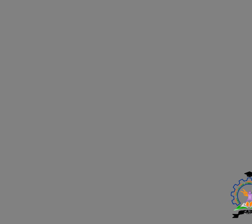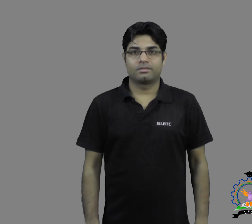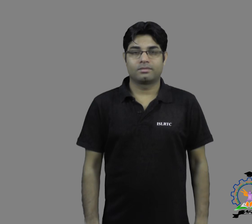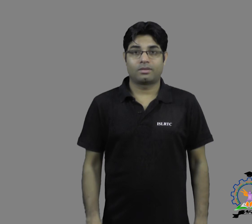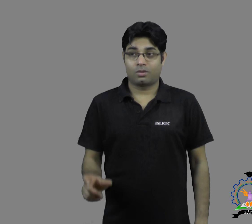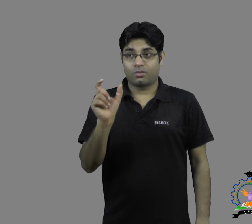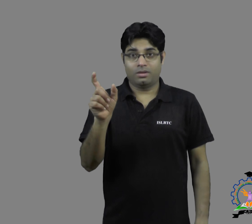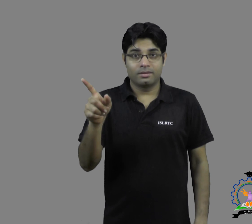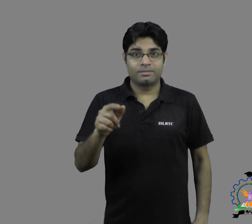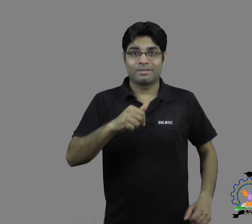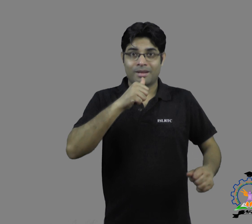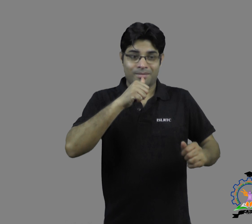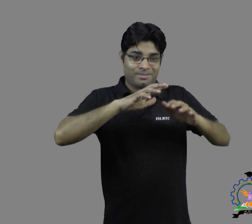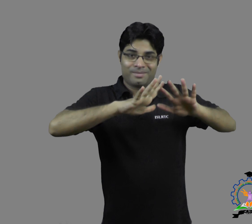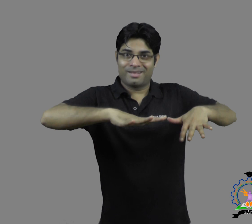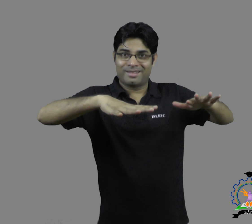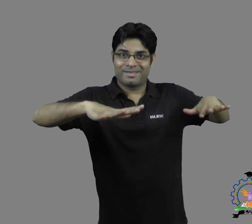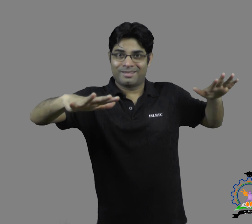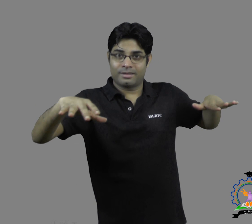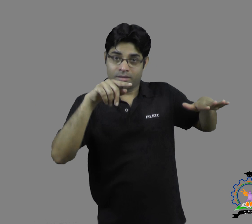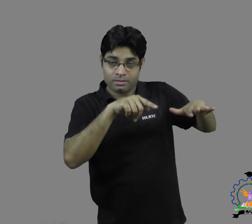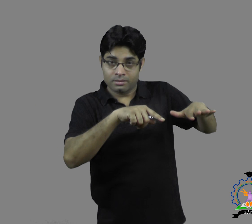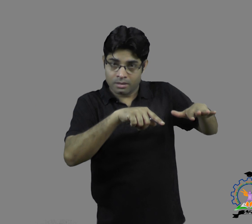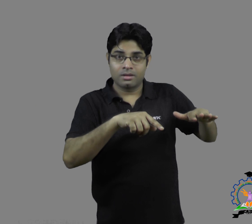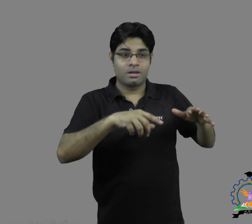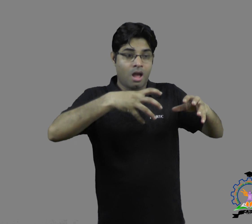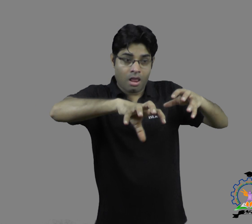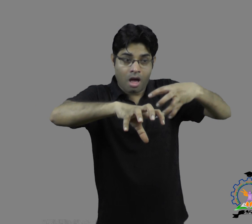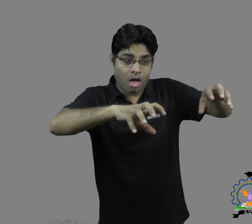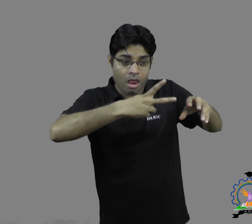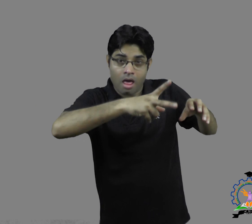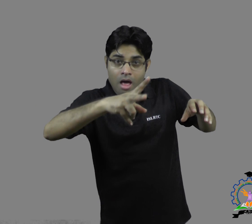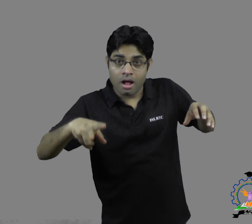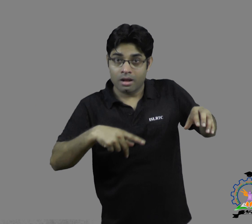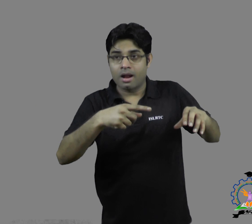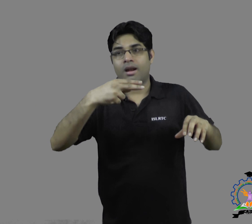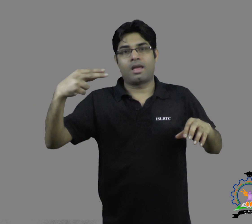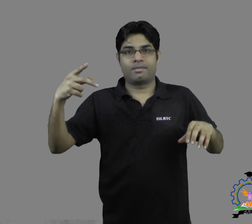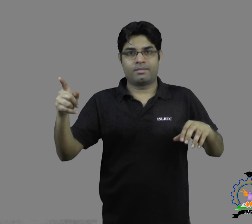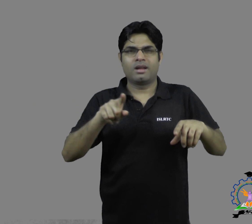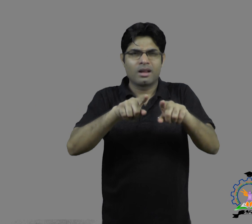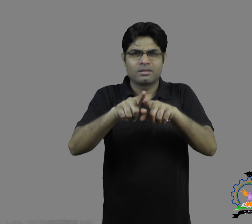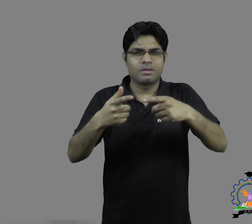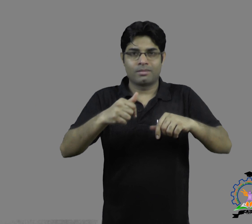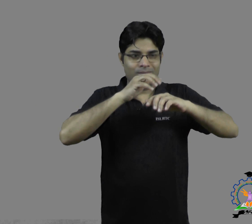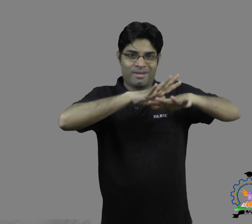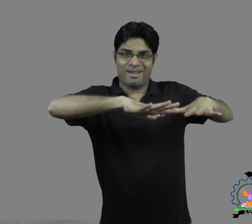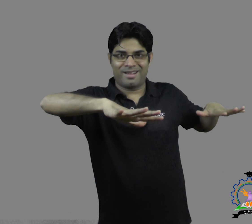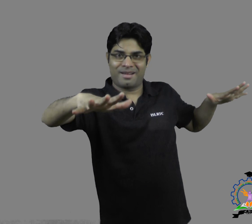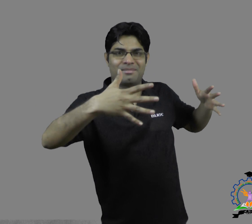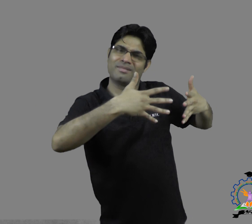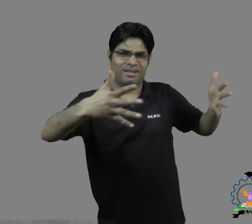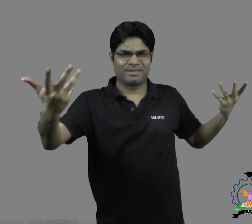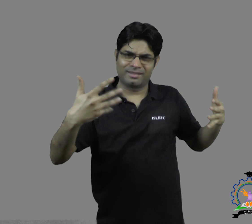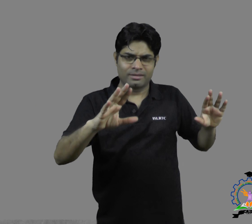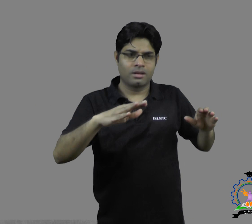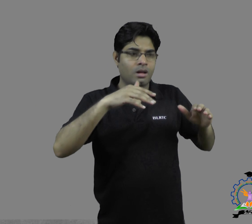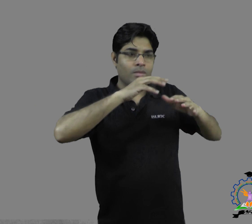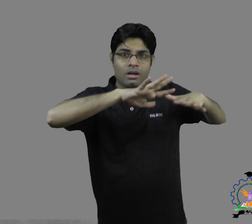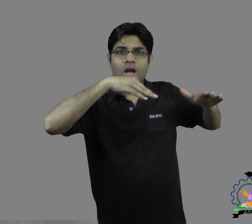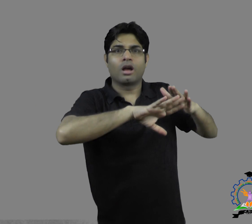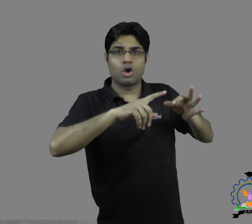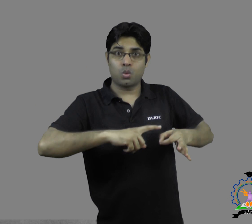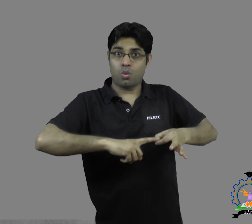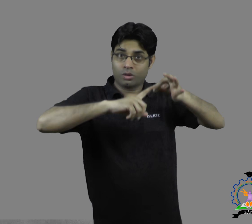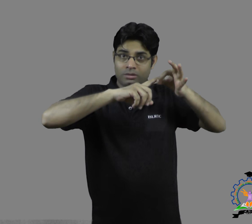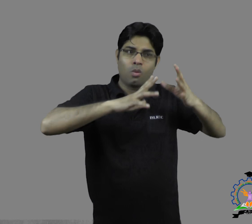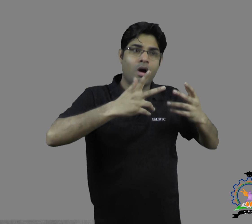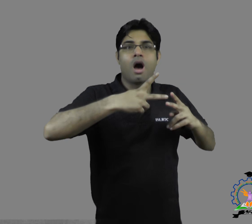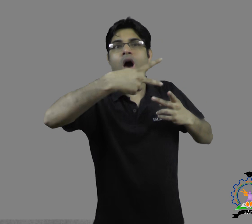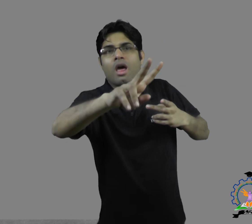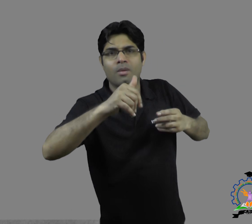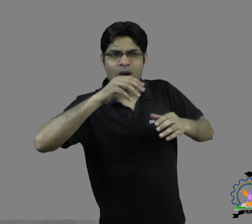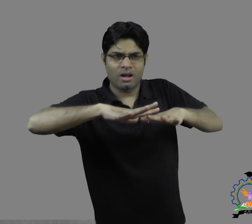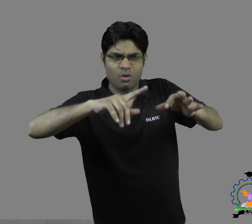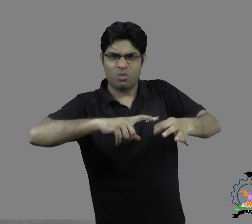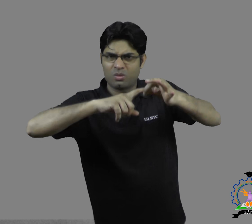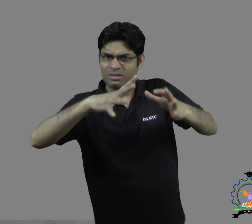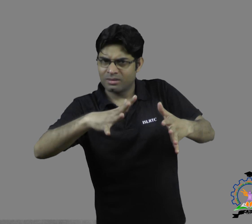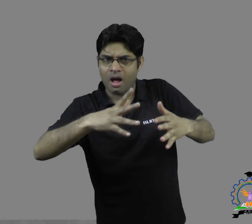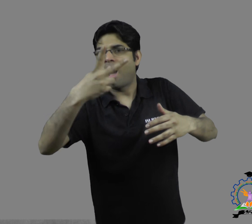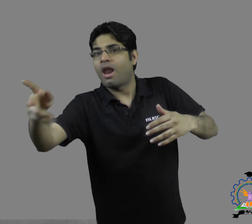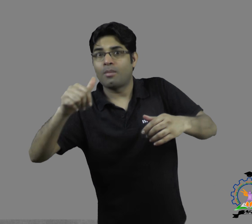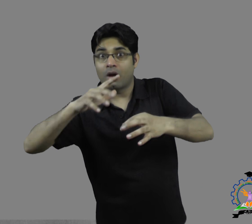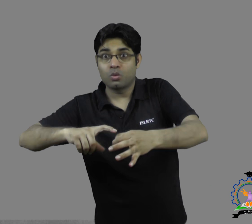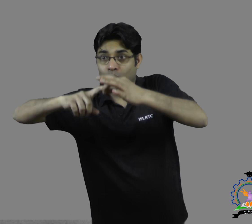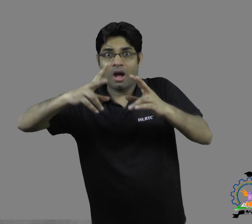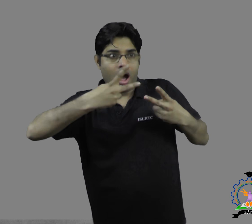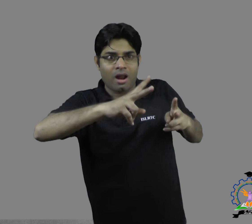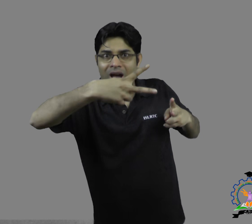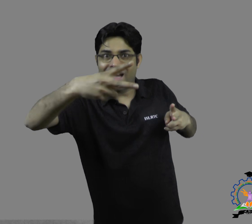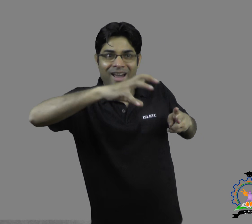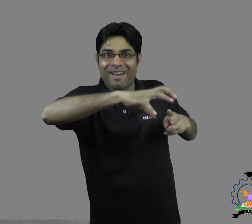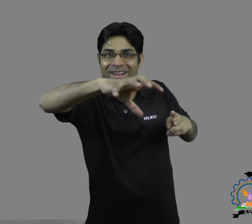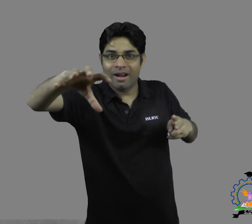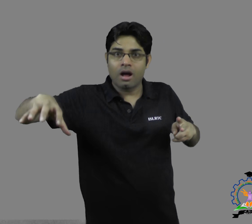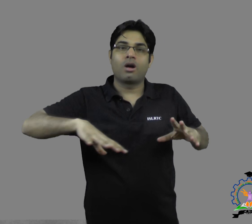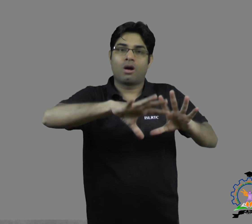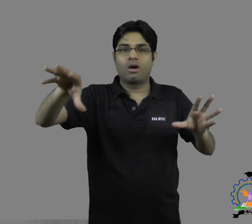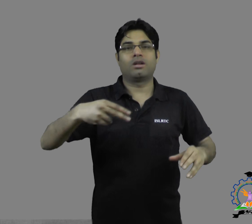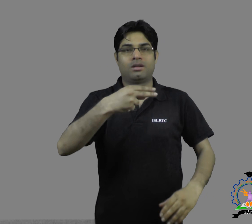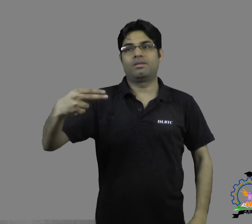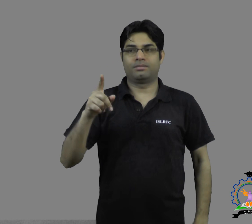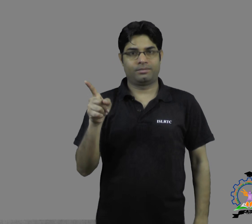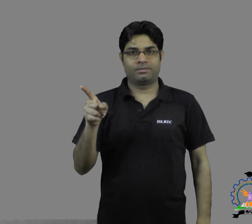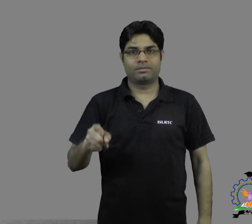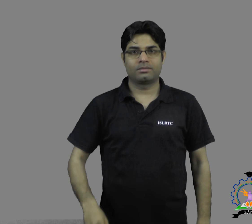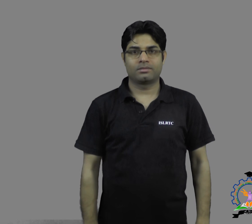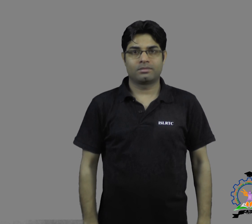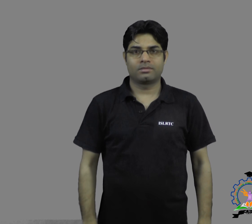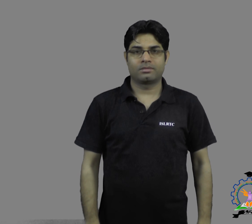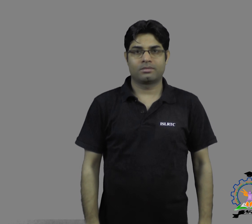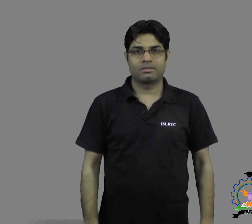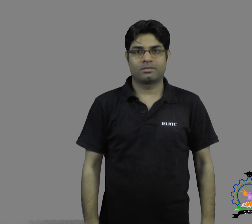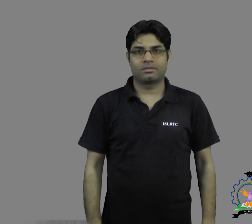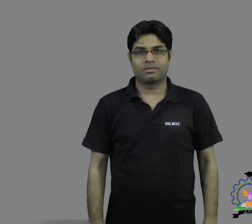Classification of Water areas